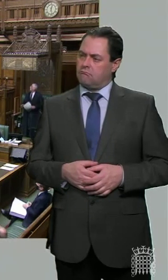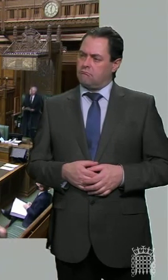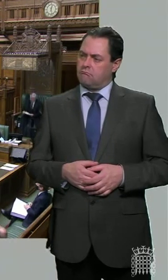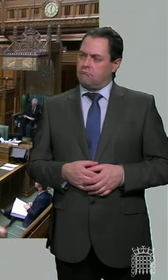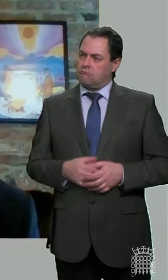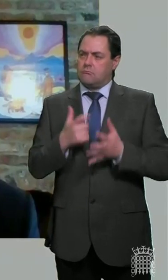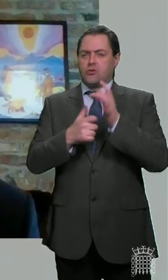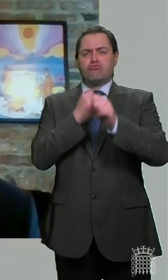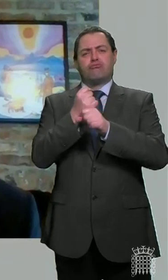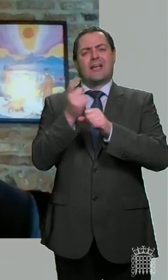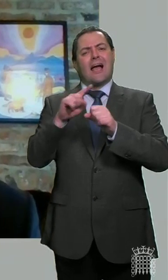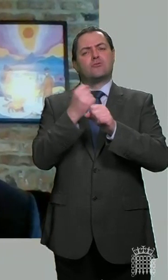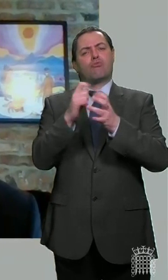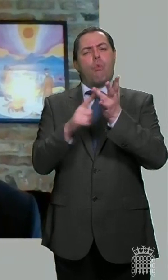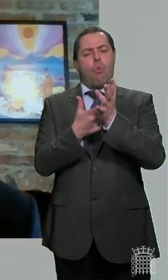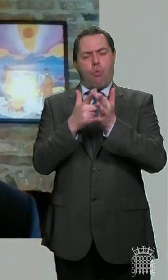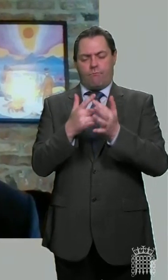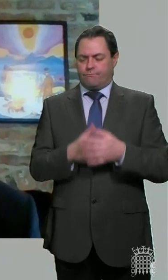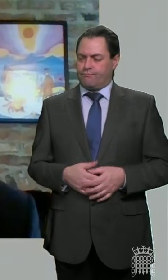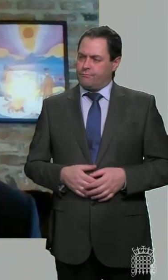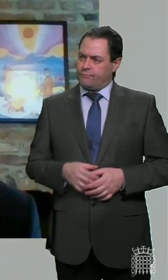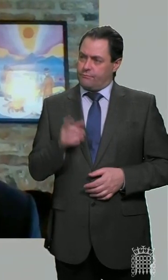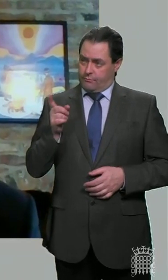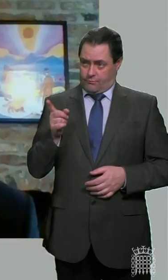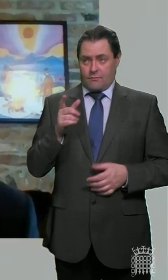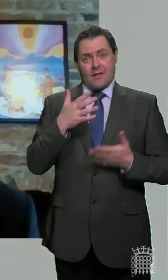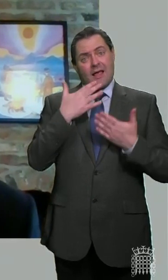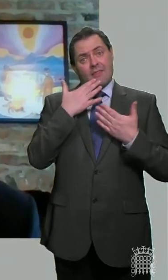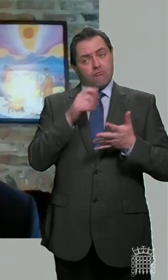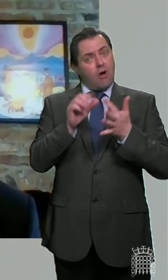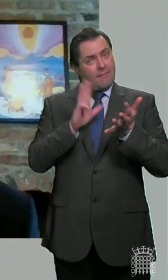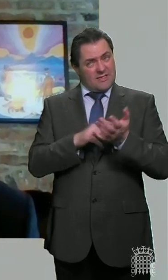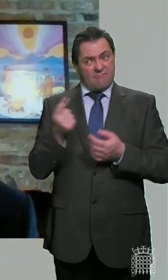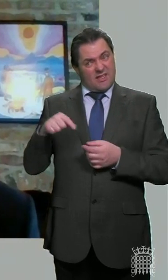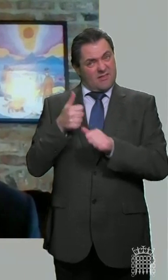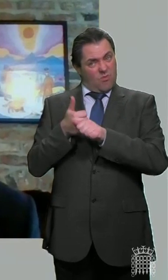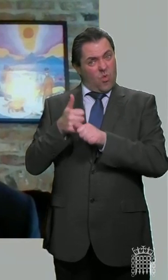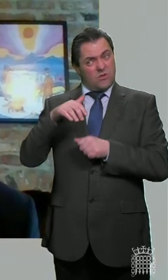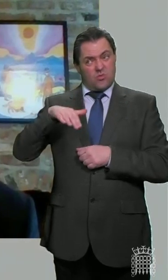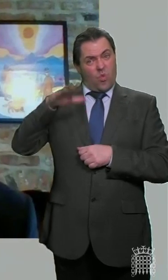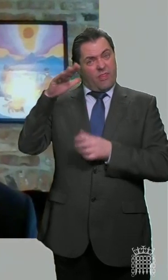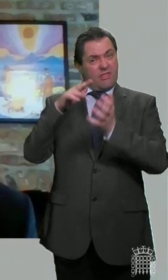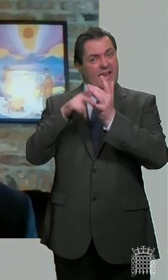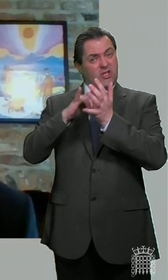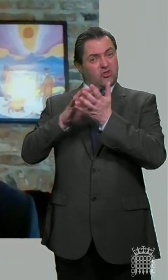The Prime Minister has been a good friend of East Yorkshire and northern Lincolnshire.